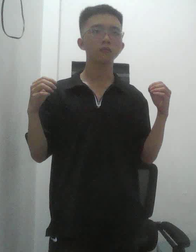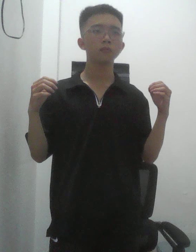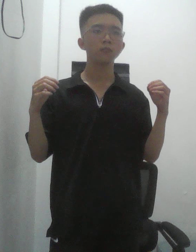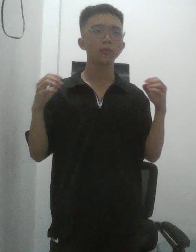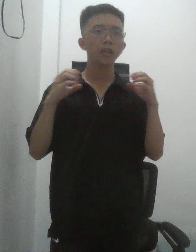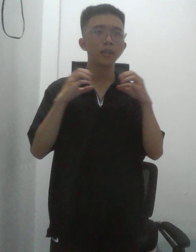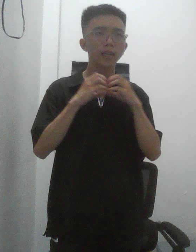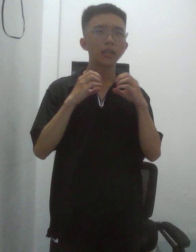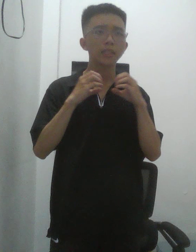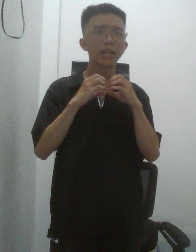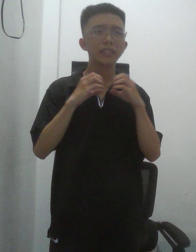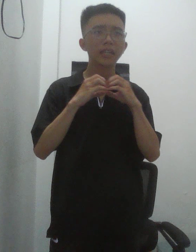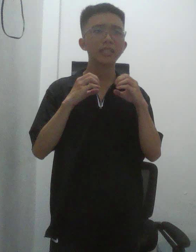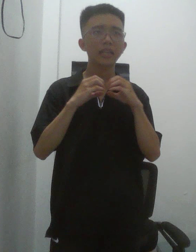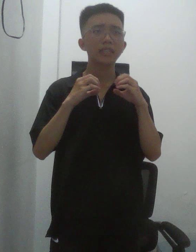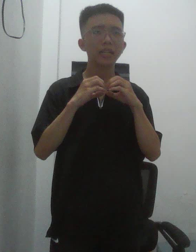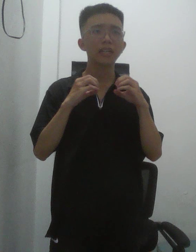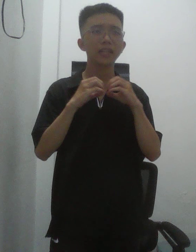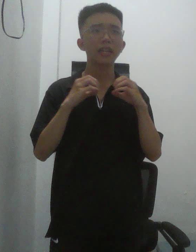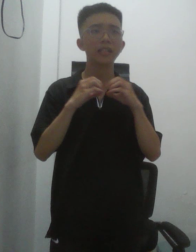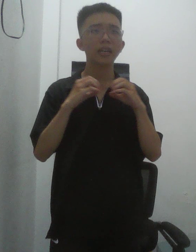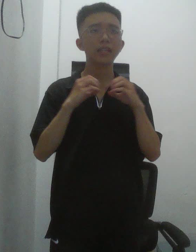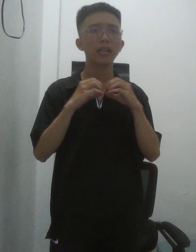cai nhau